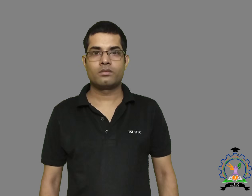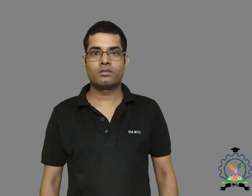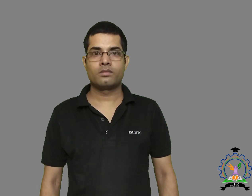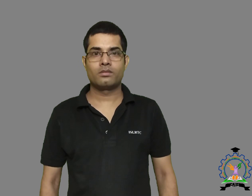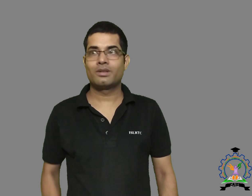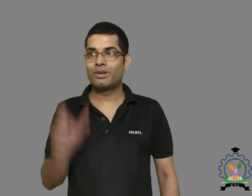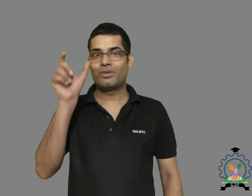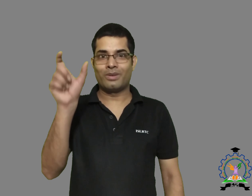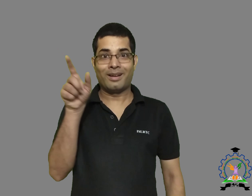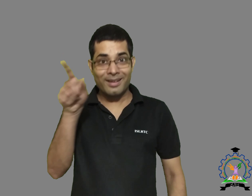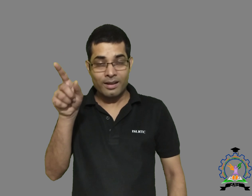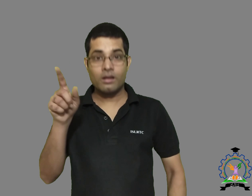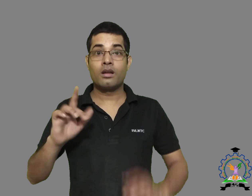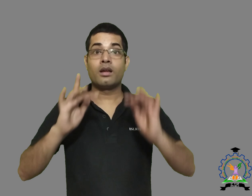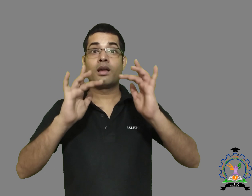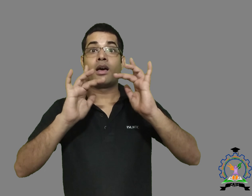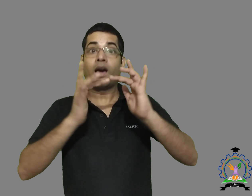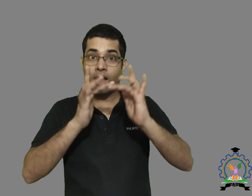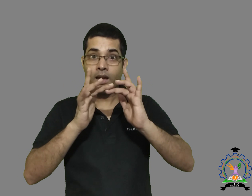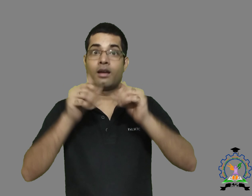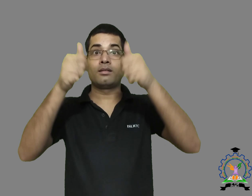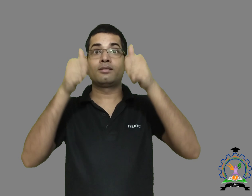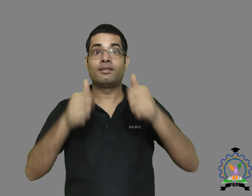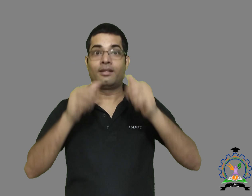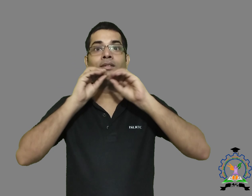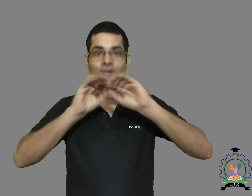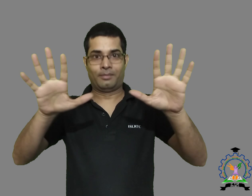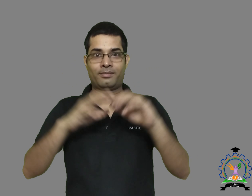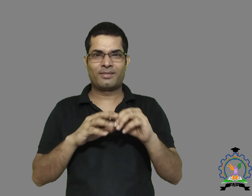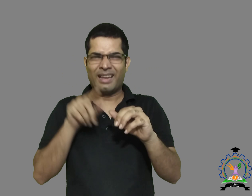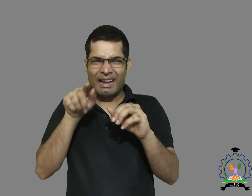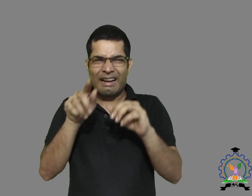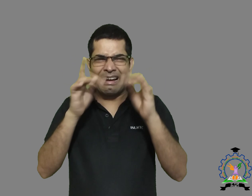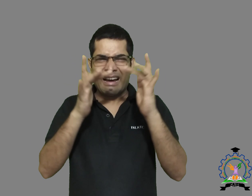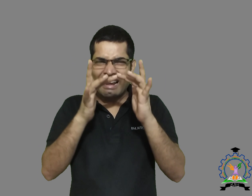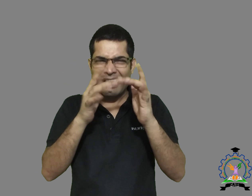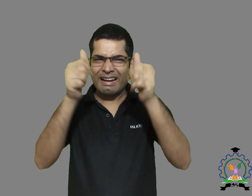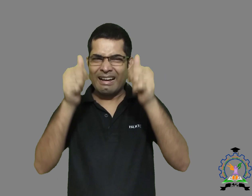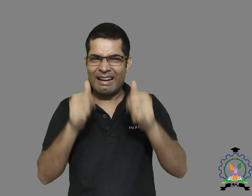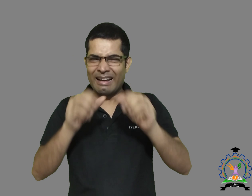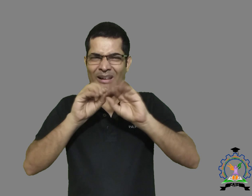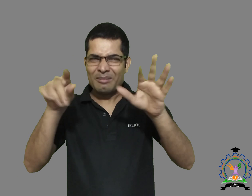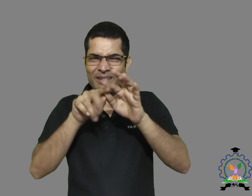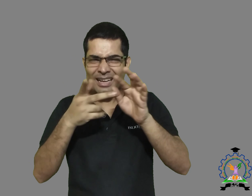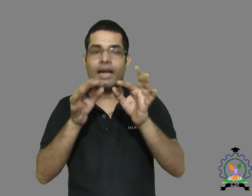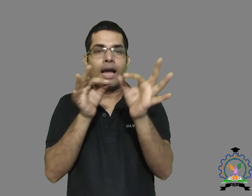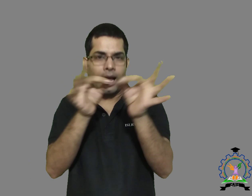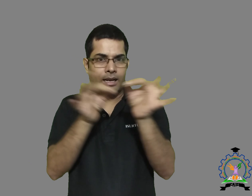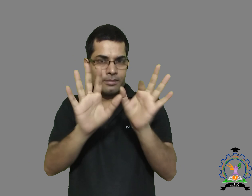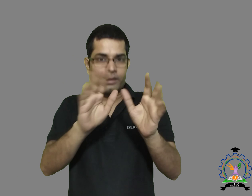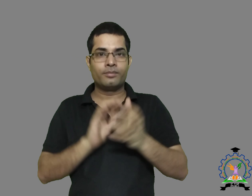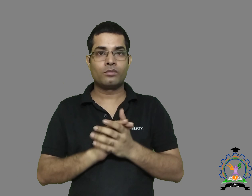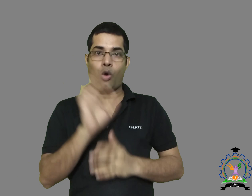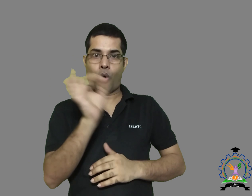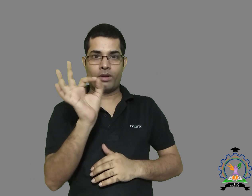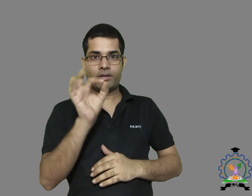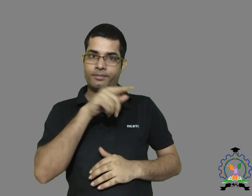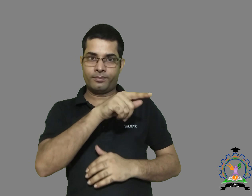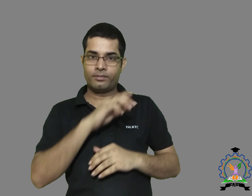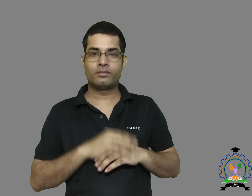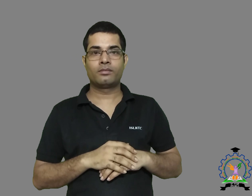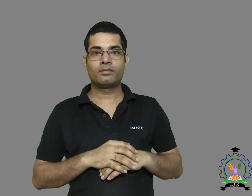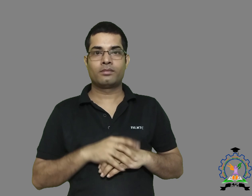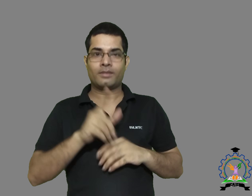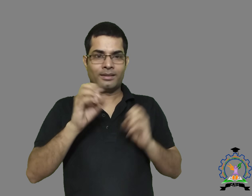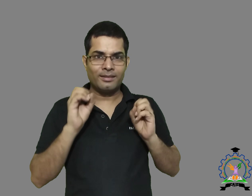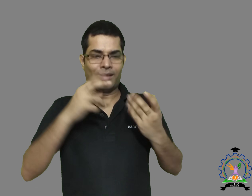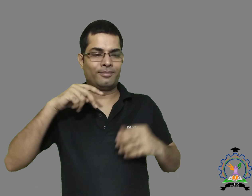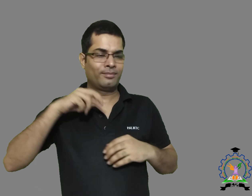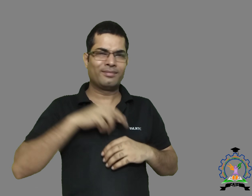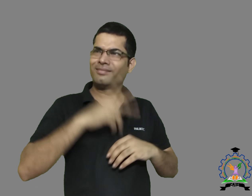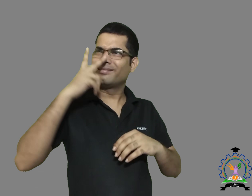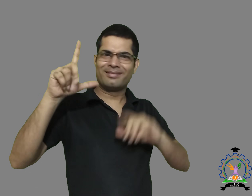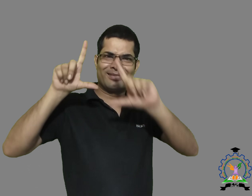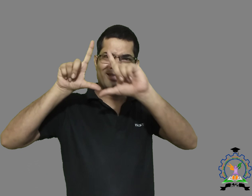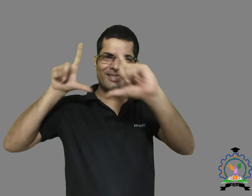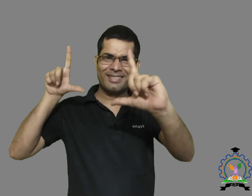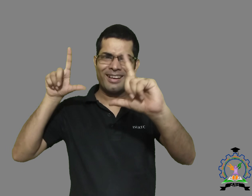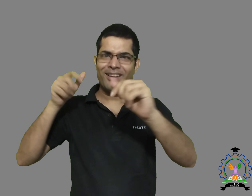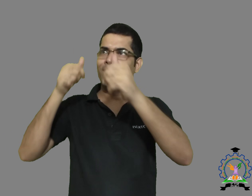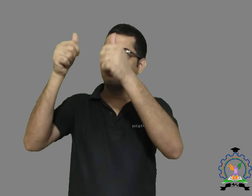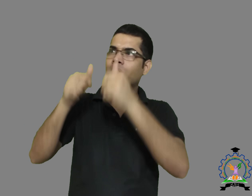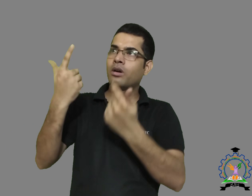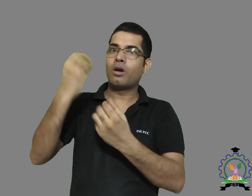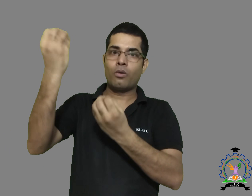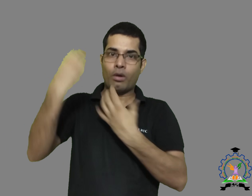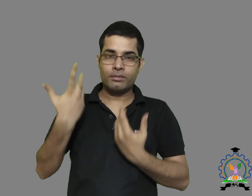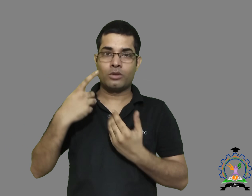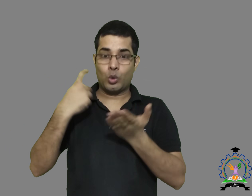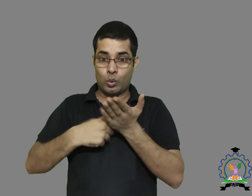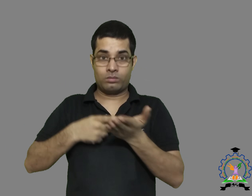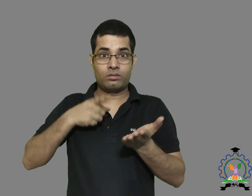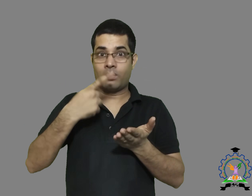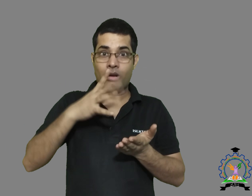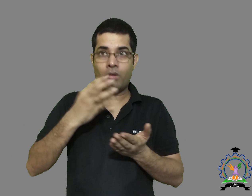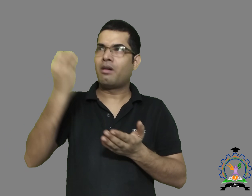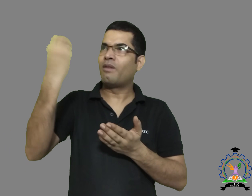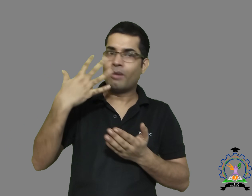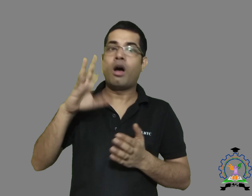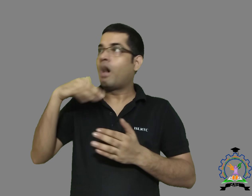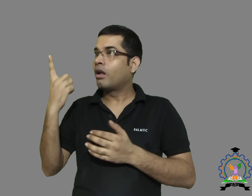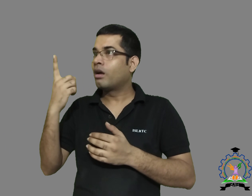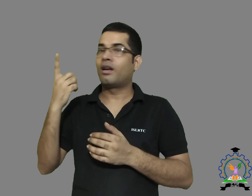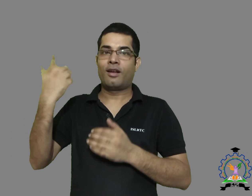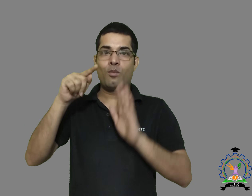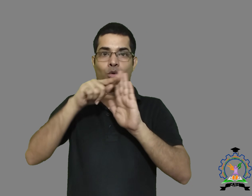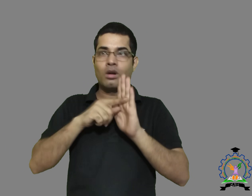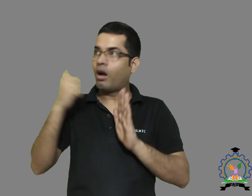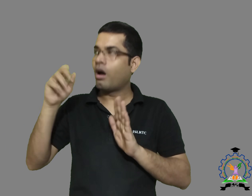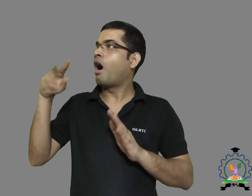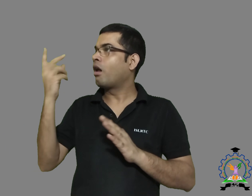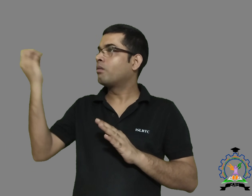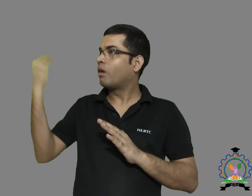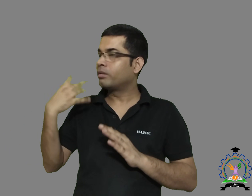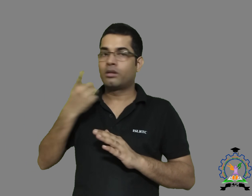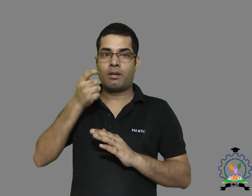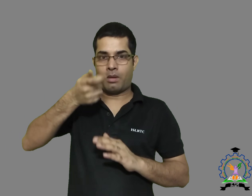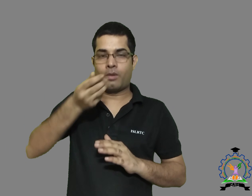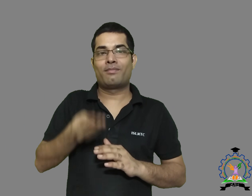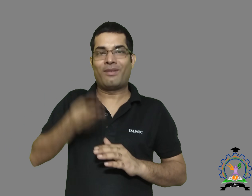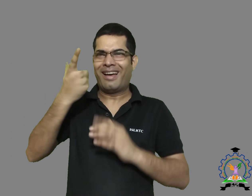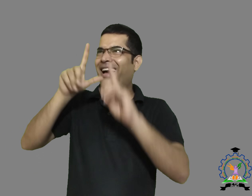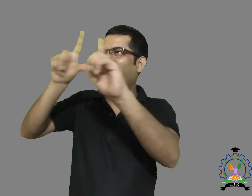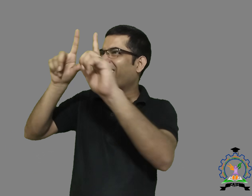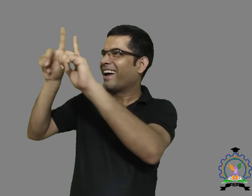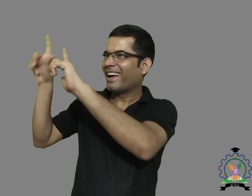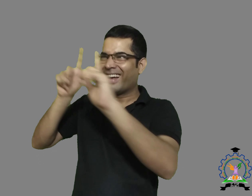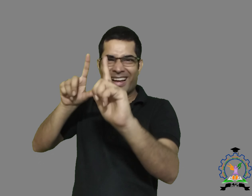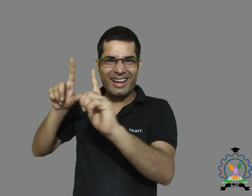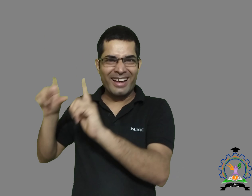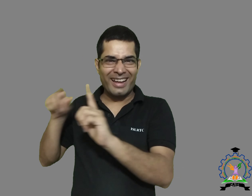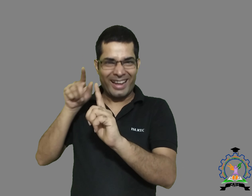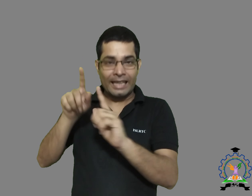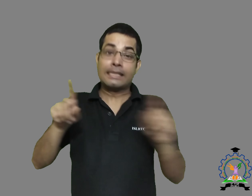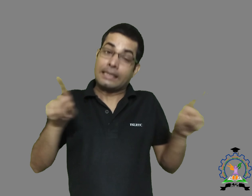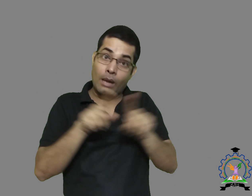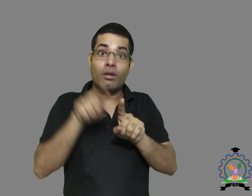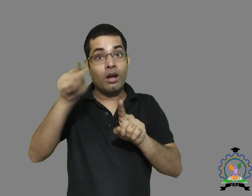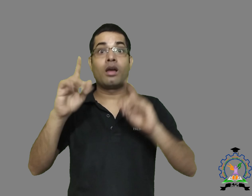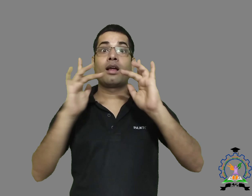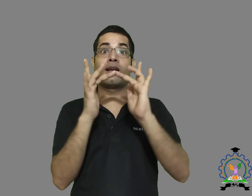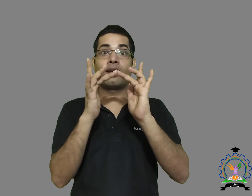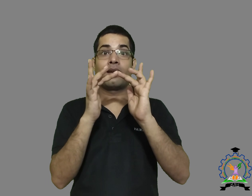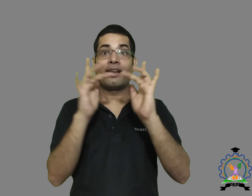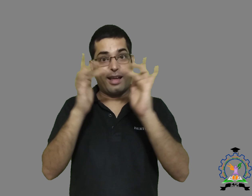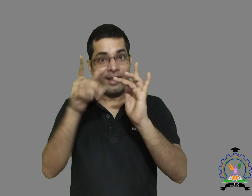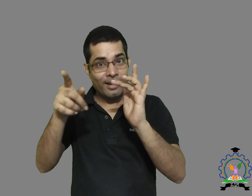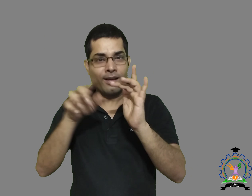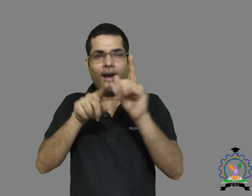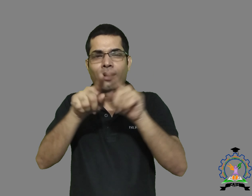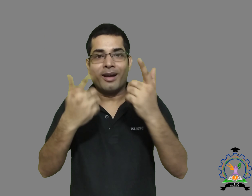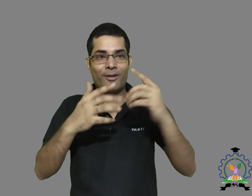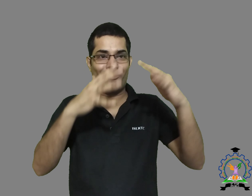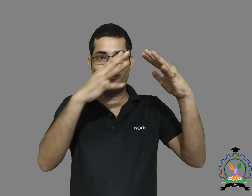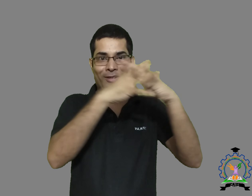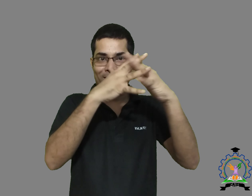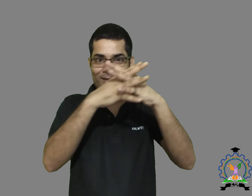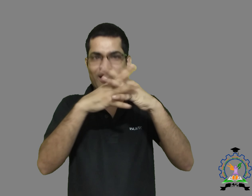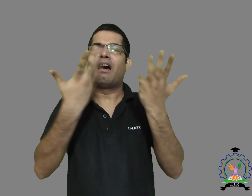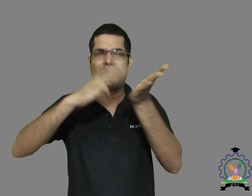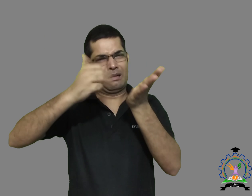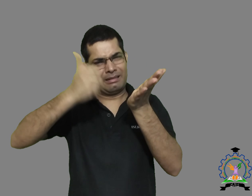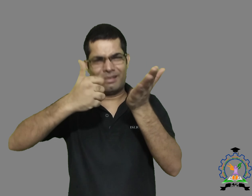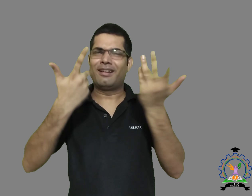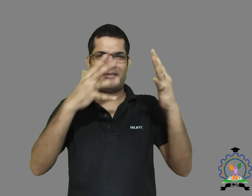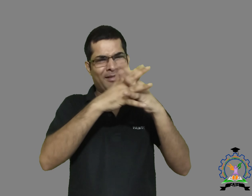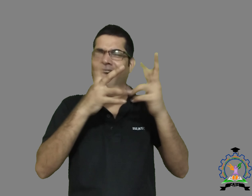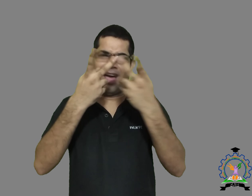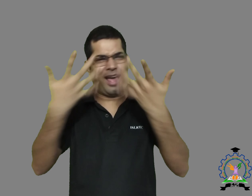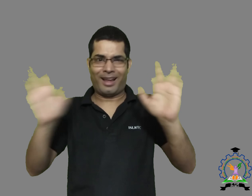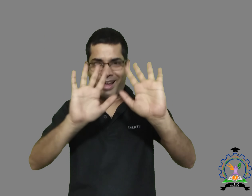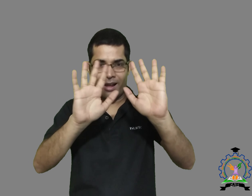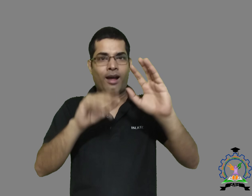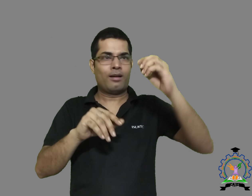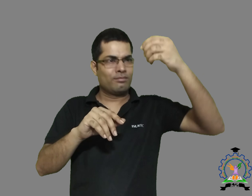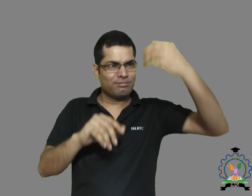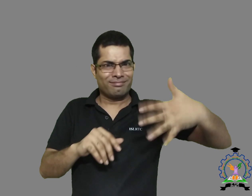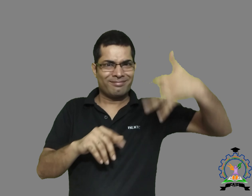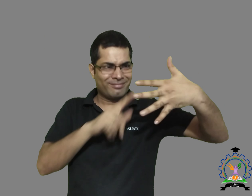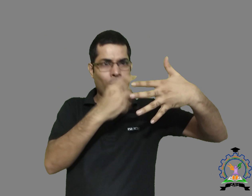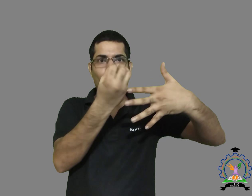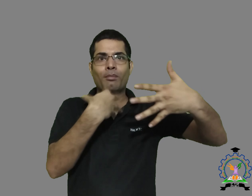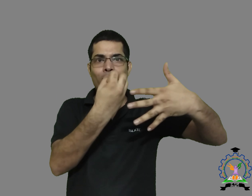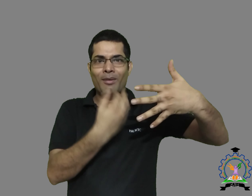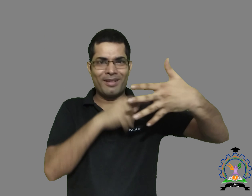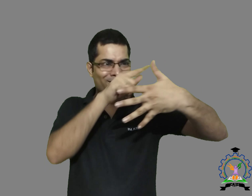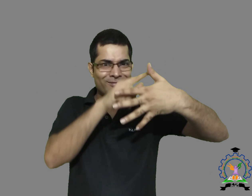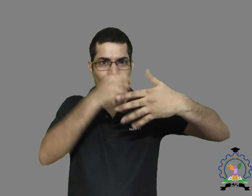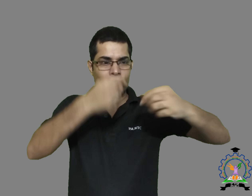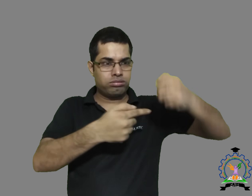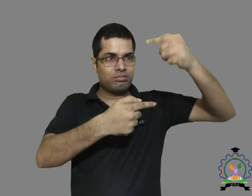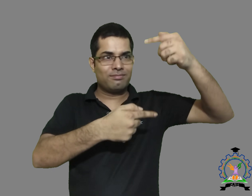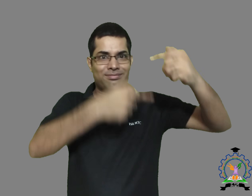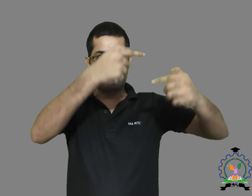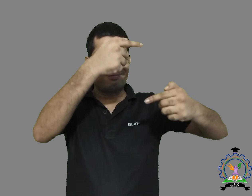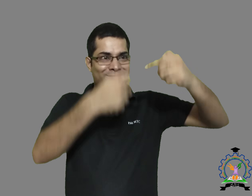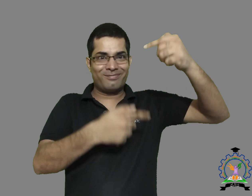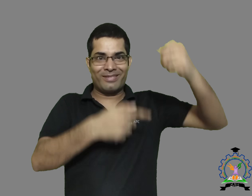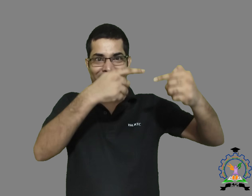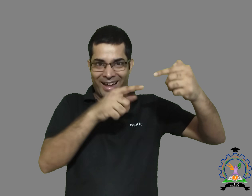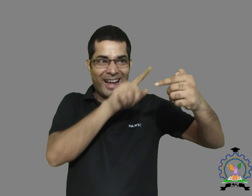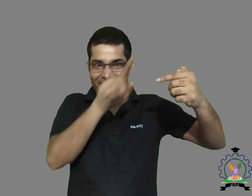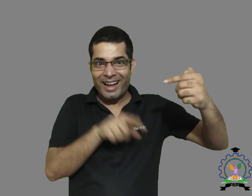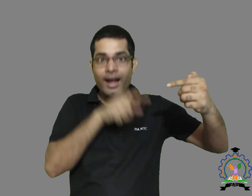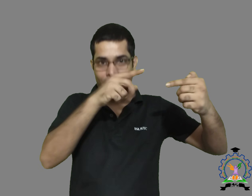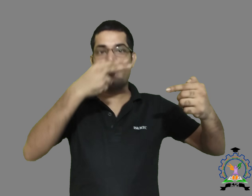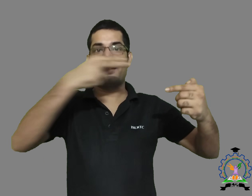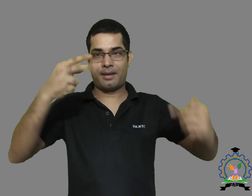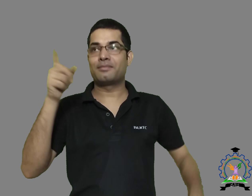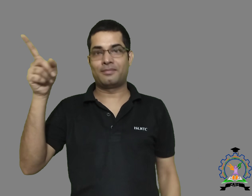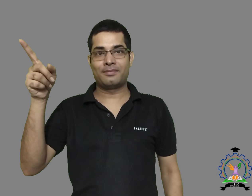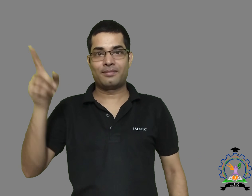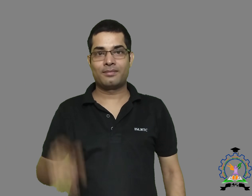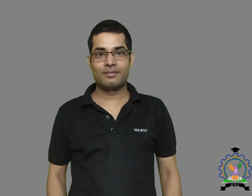Electronic Notice Board